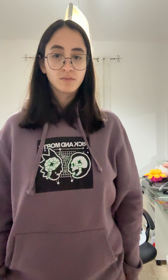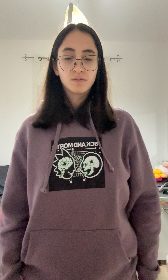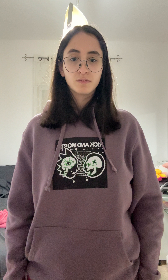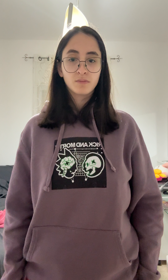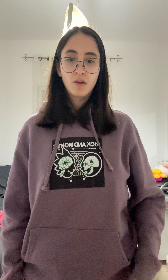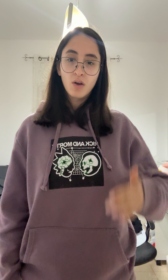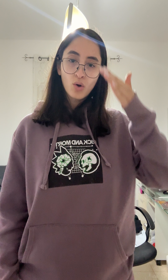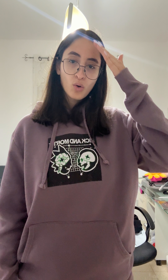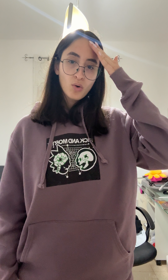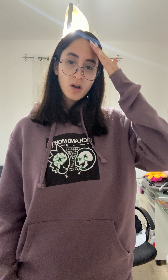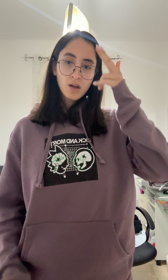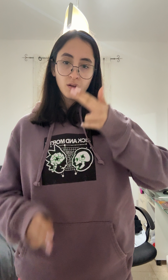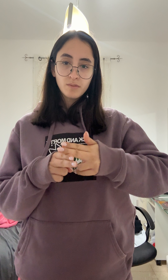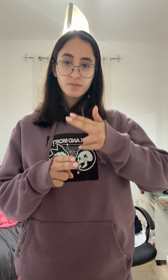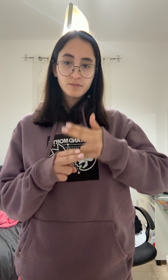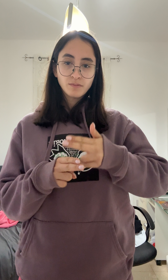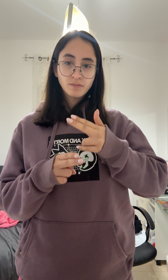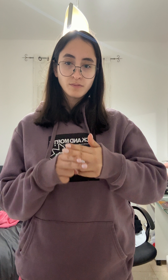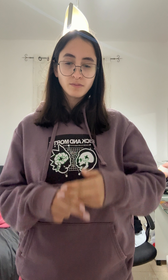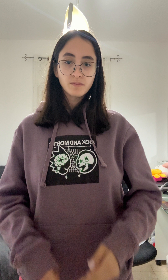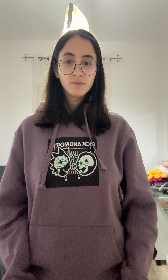חולה